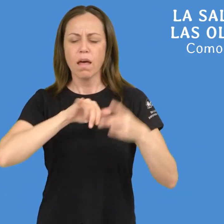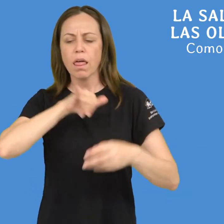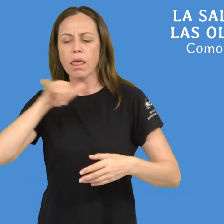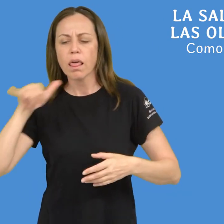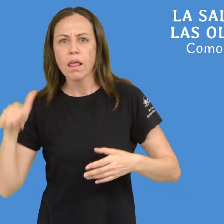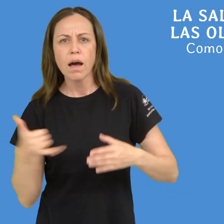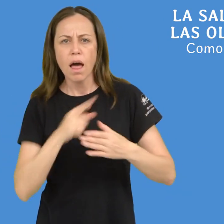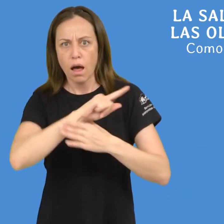cansado